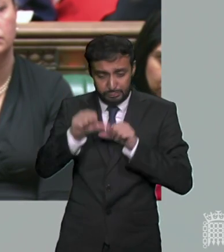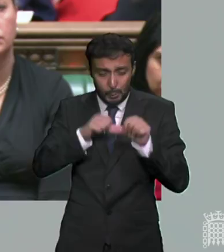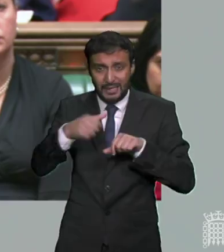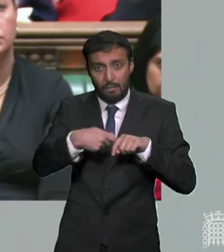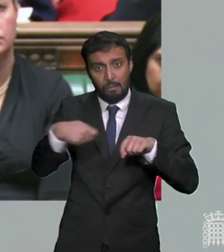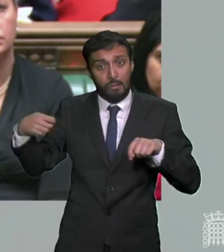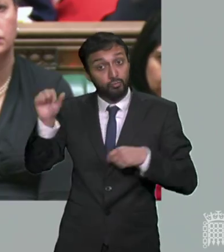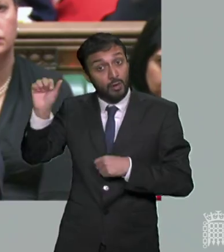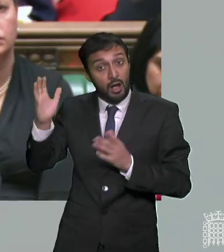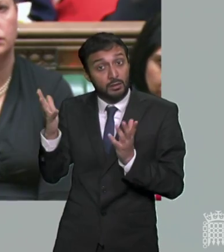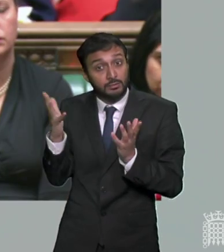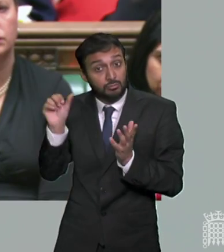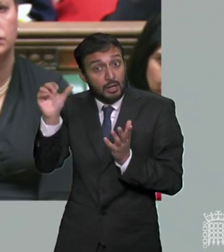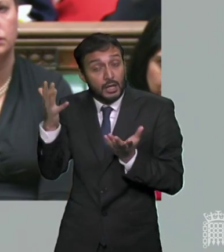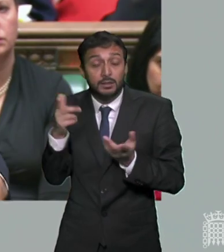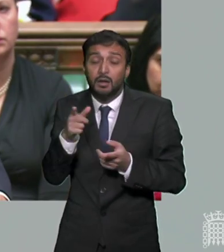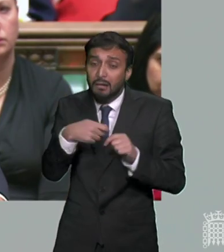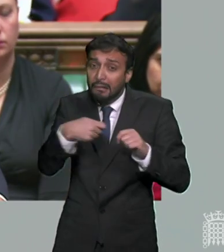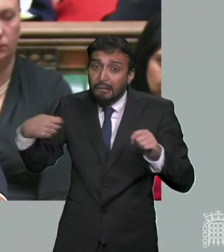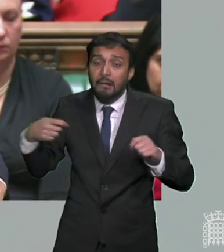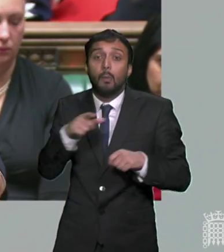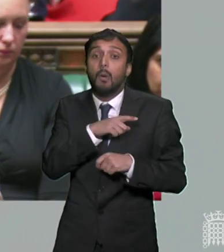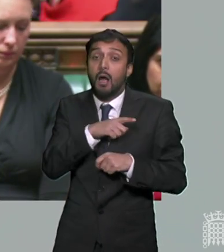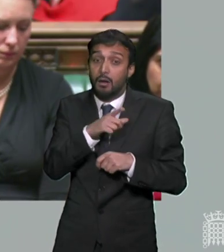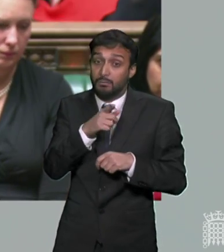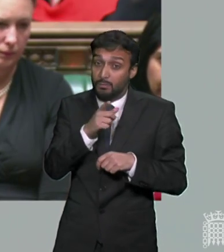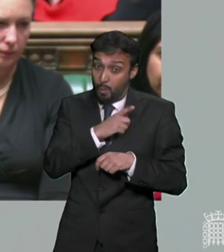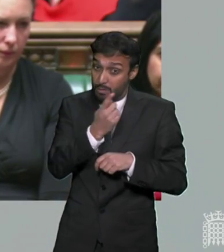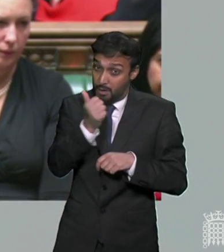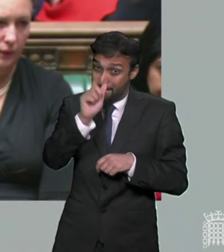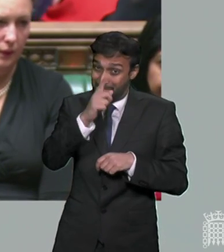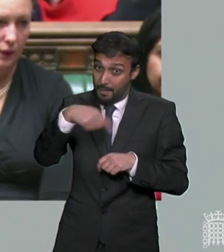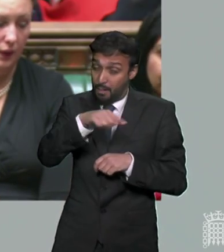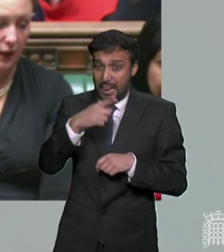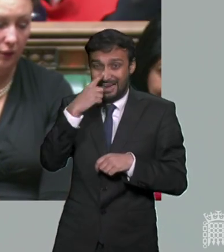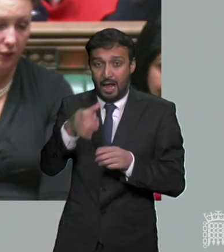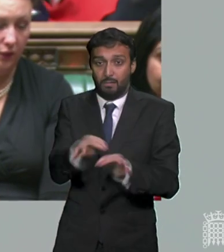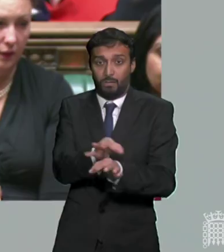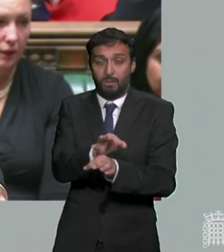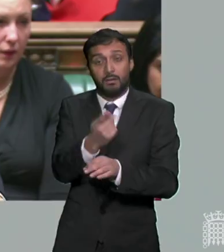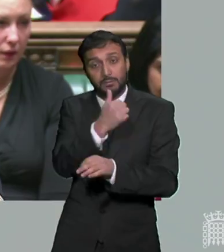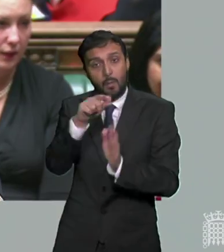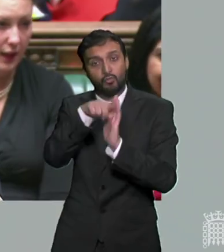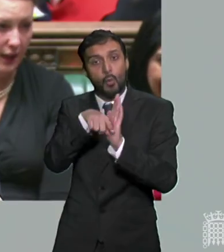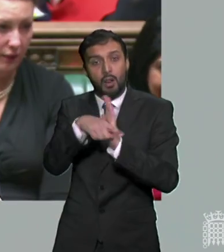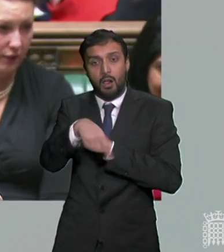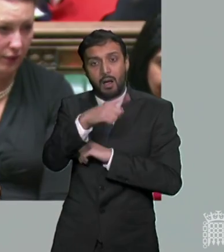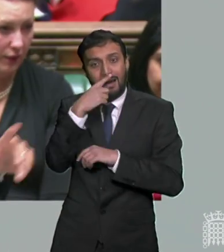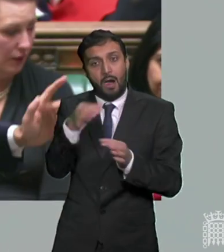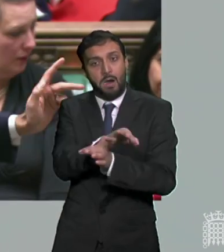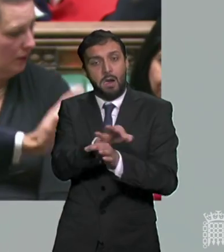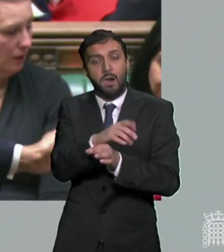Often that is because people are able to exploit some of the rules in our system and make sequential claims.